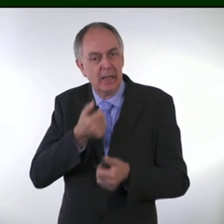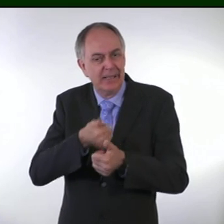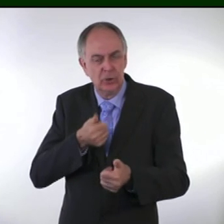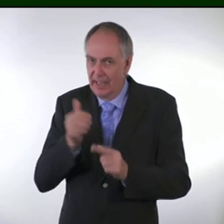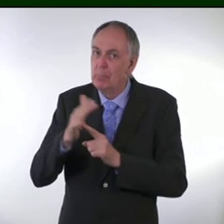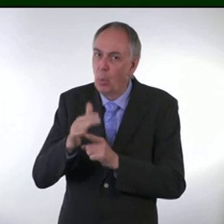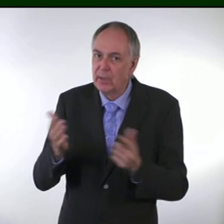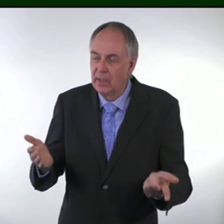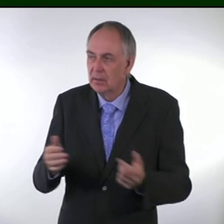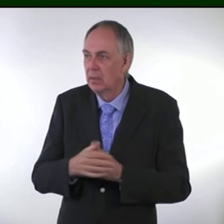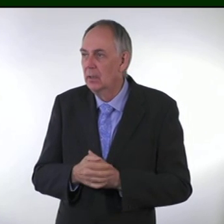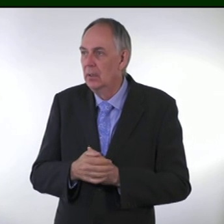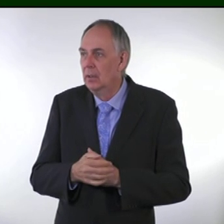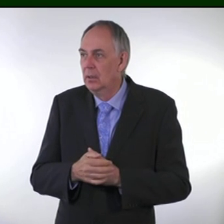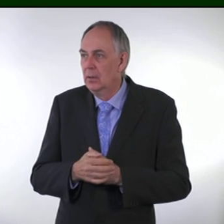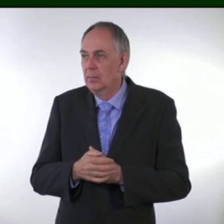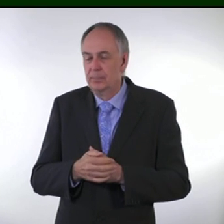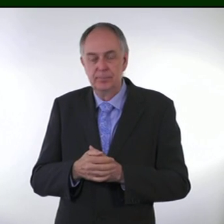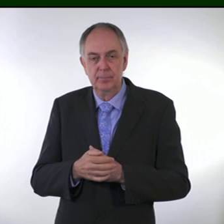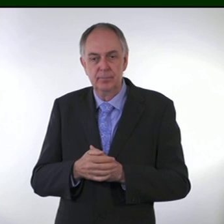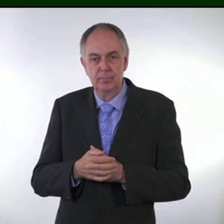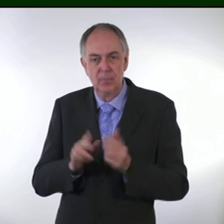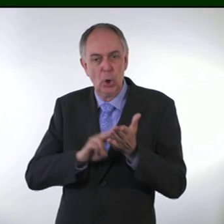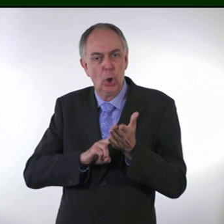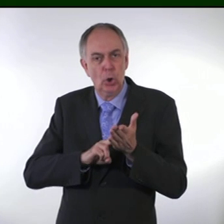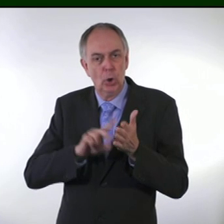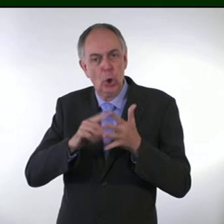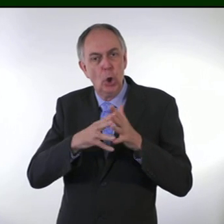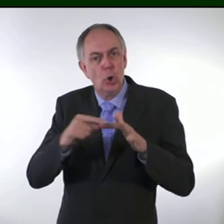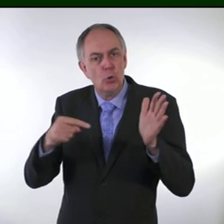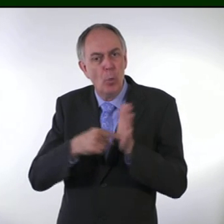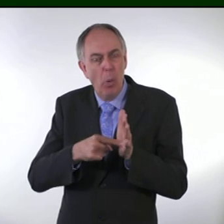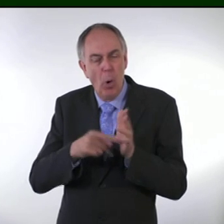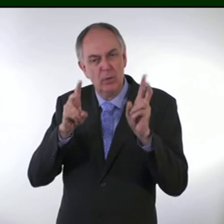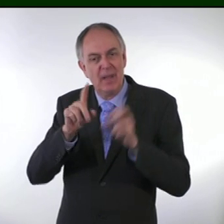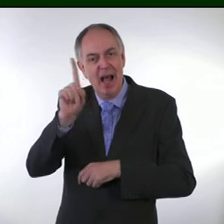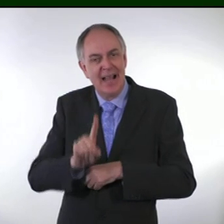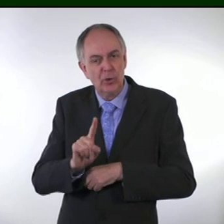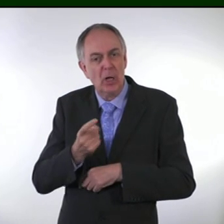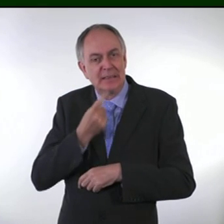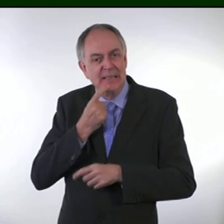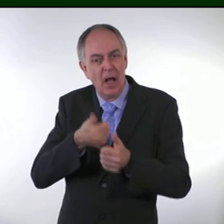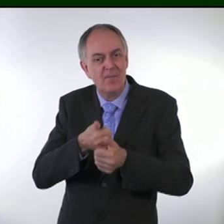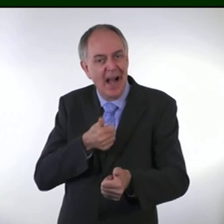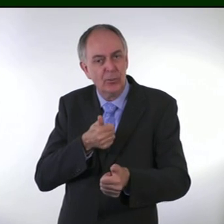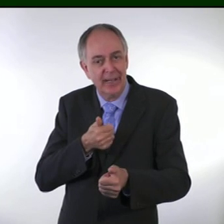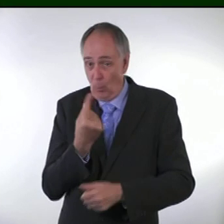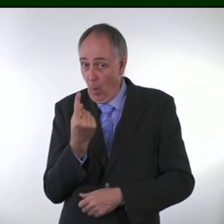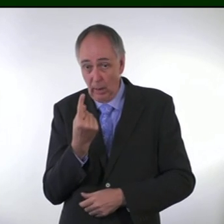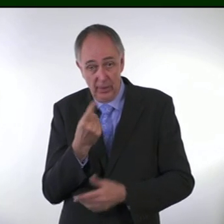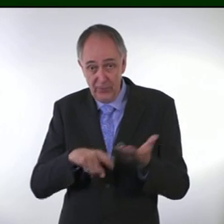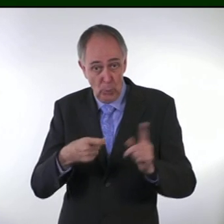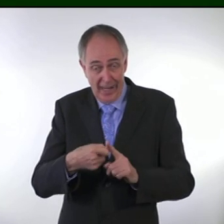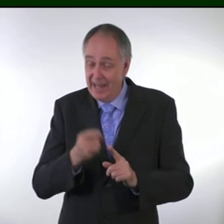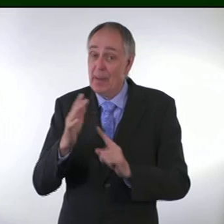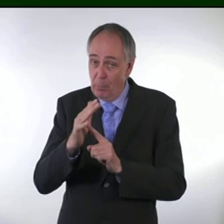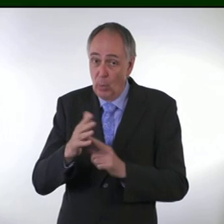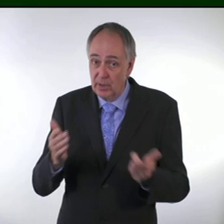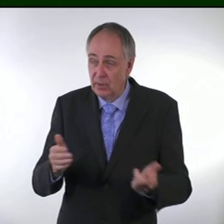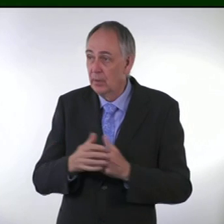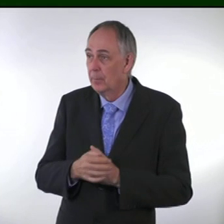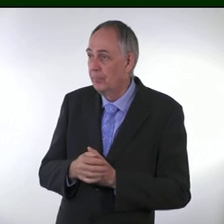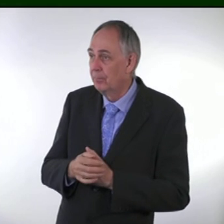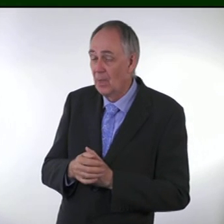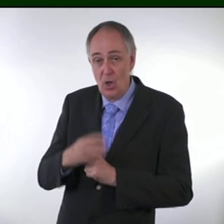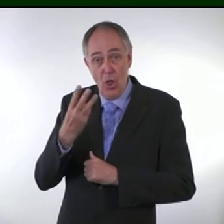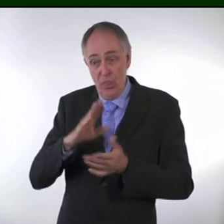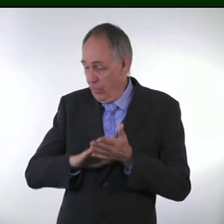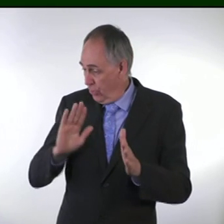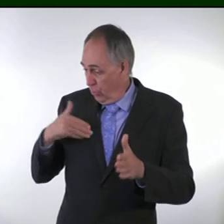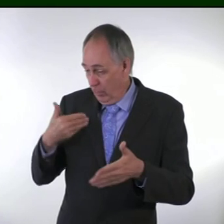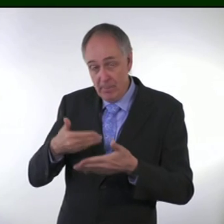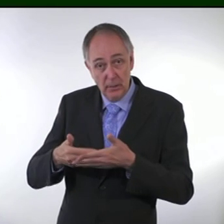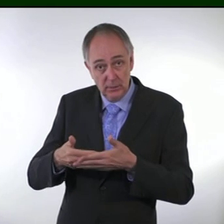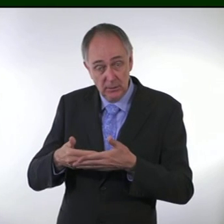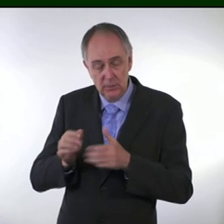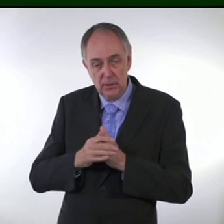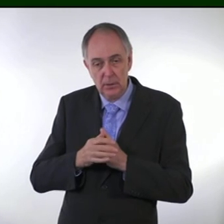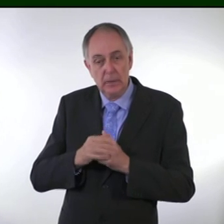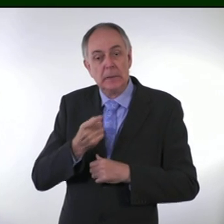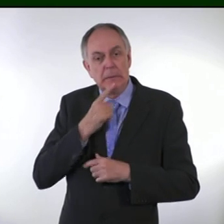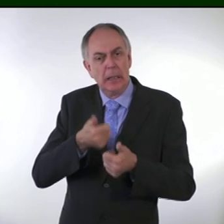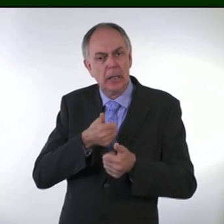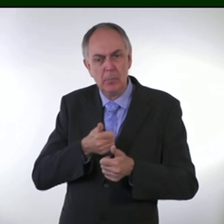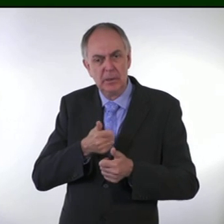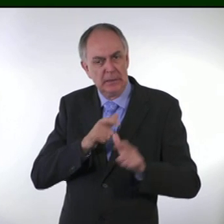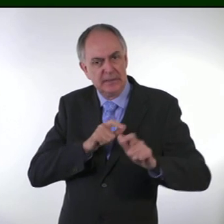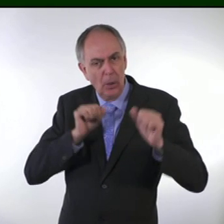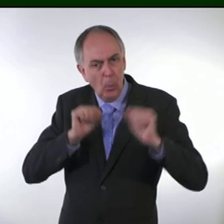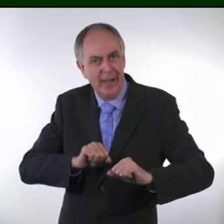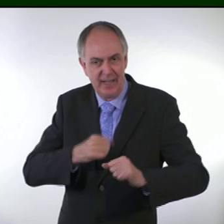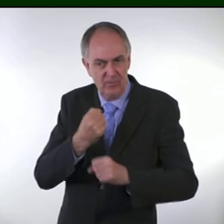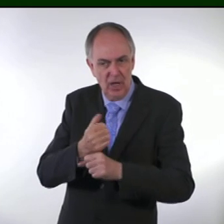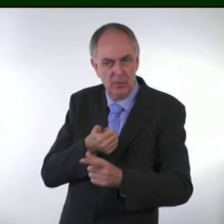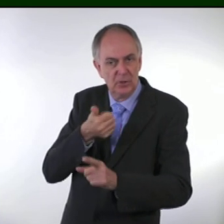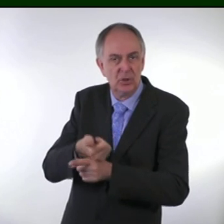Plants such as Llanwern and the Orb steelworks in Newport—the only electrical steel plant in the UK—can play a key part in that recovery, but we are three months into the crisis and steel companies are still waiting for Government liquidity support.